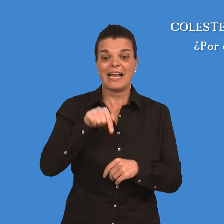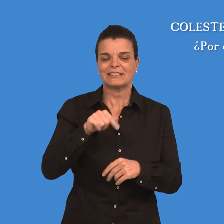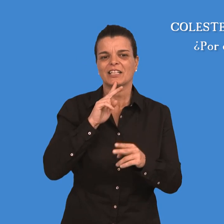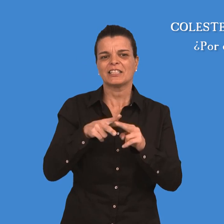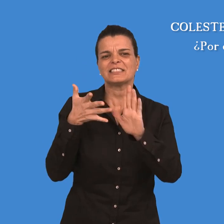nombre